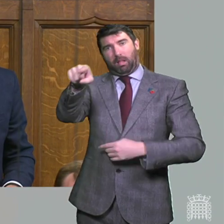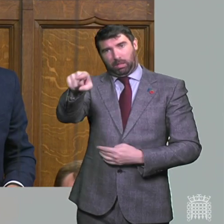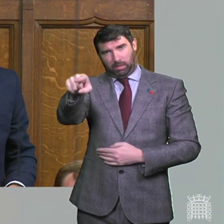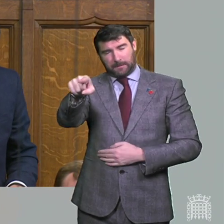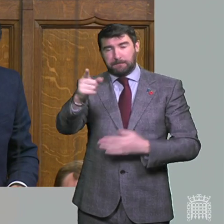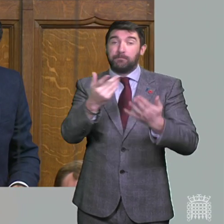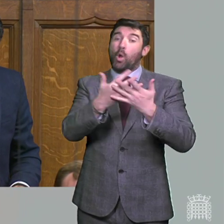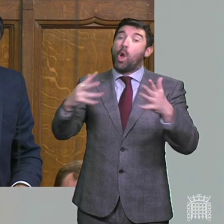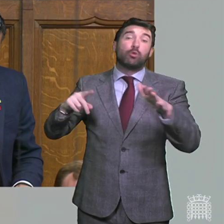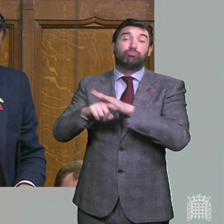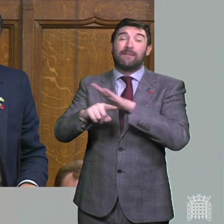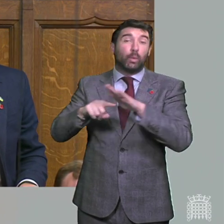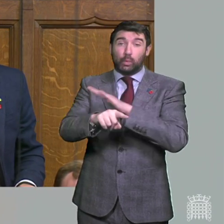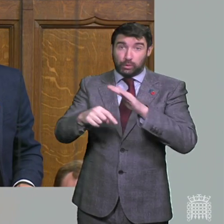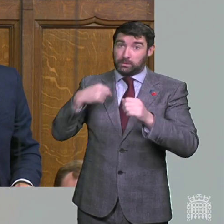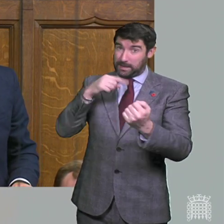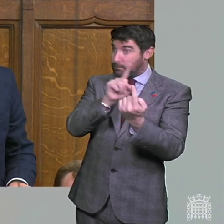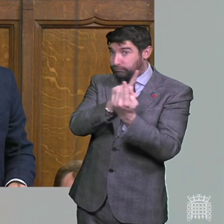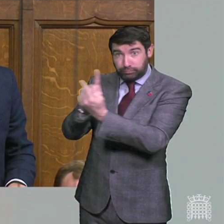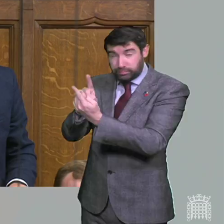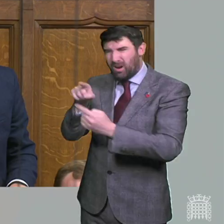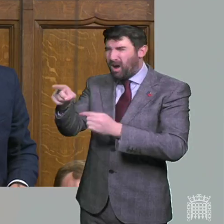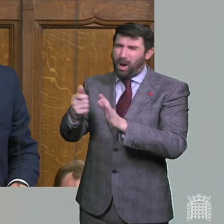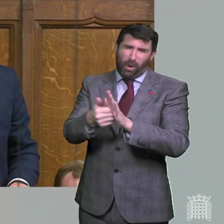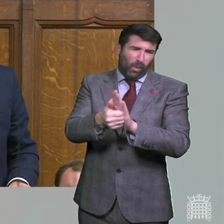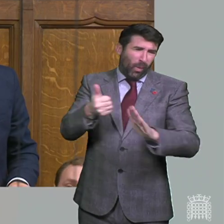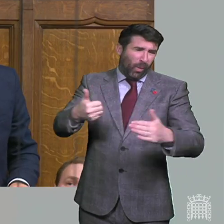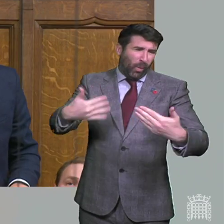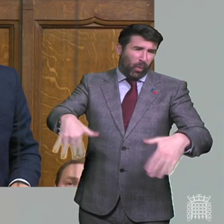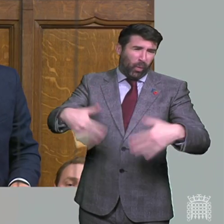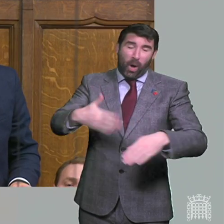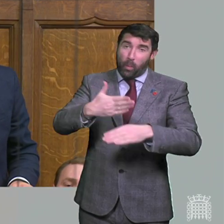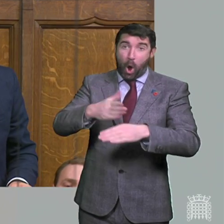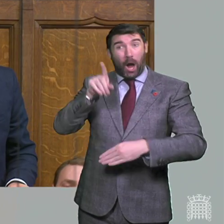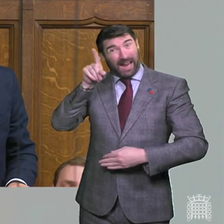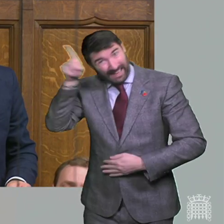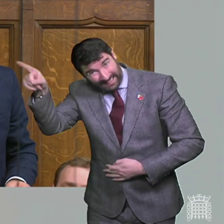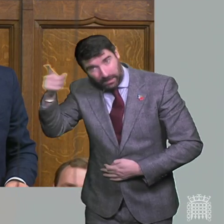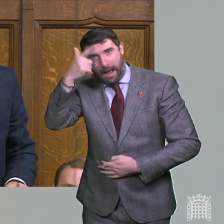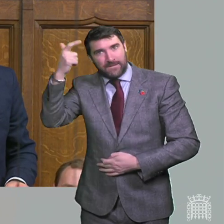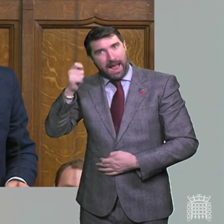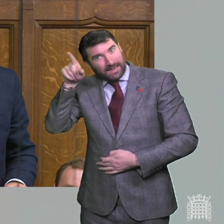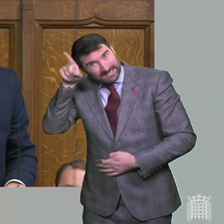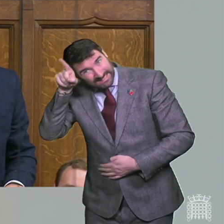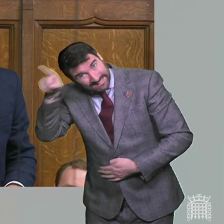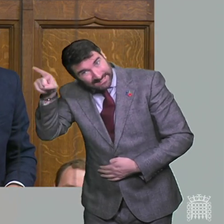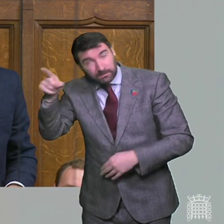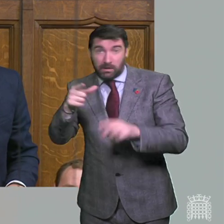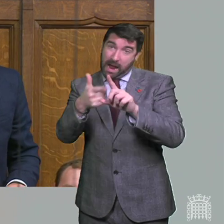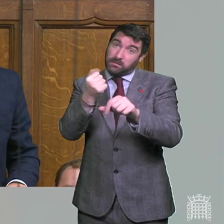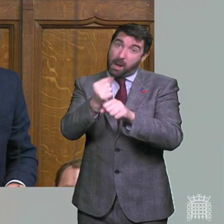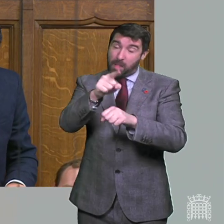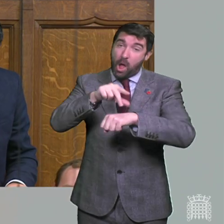Many of the refugees I met held highly skilled jobs back in Afghanistan, including a doctor, an international athlete and Government Ministers.